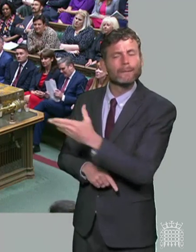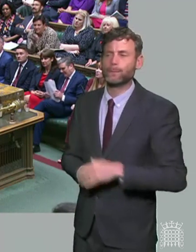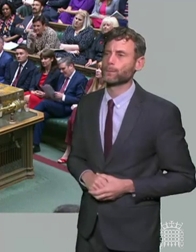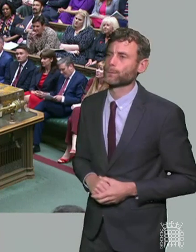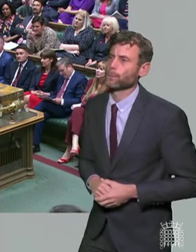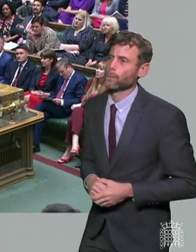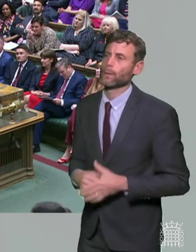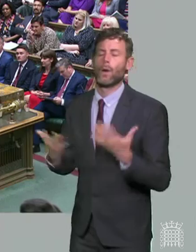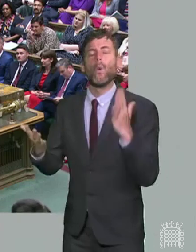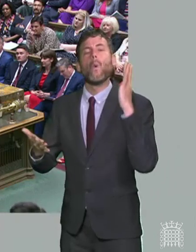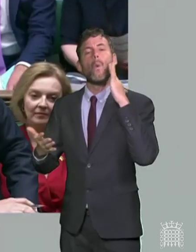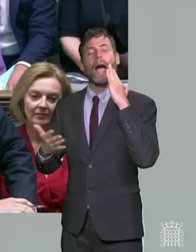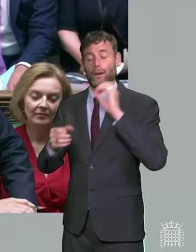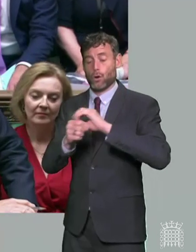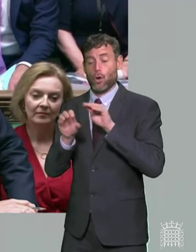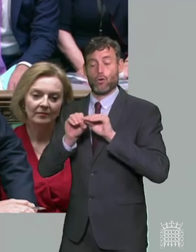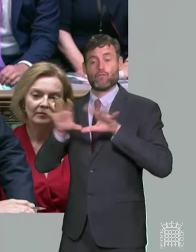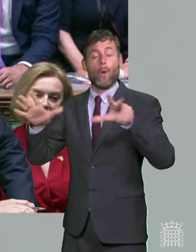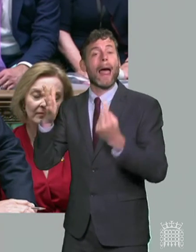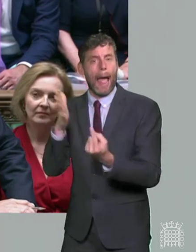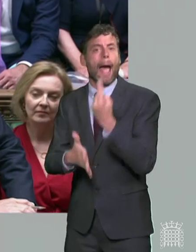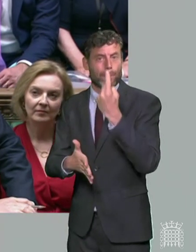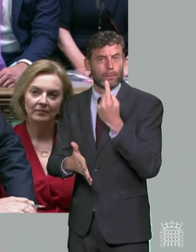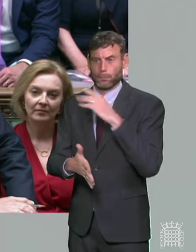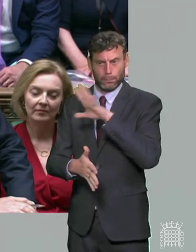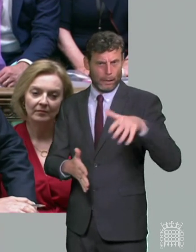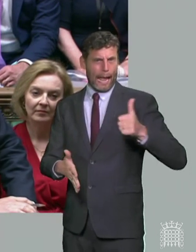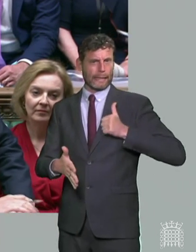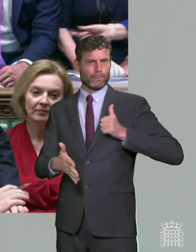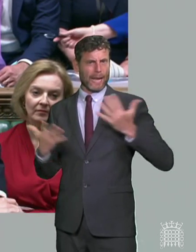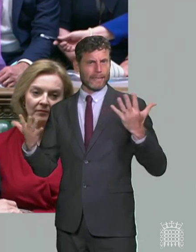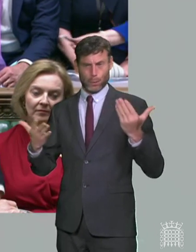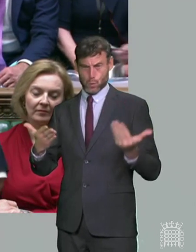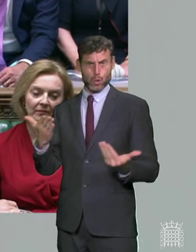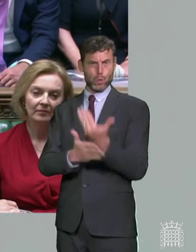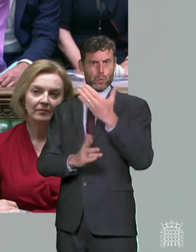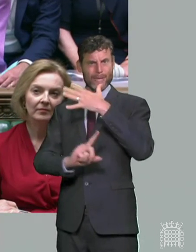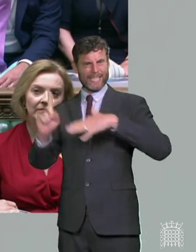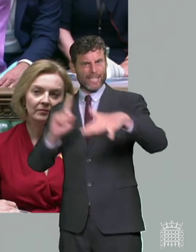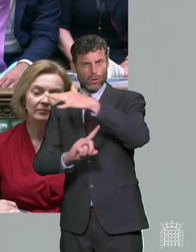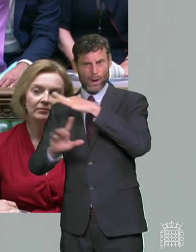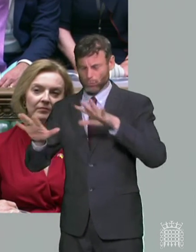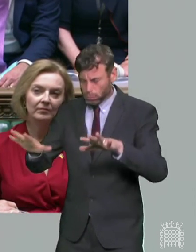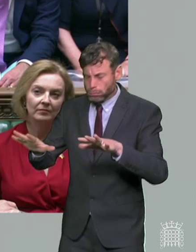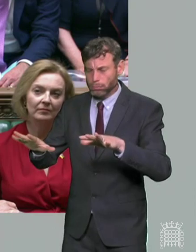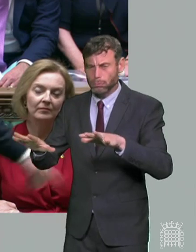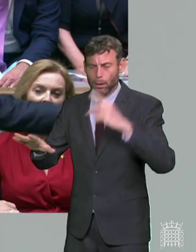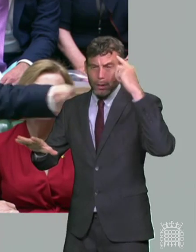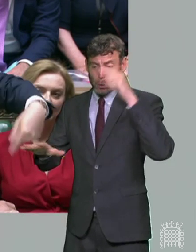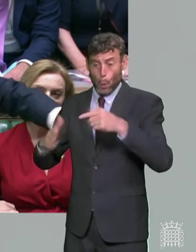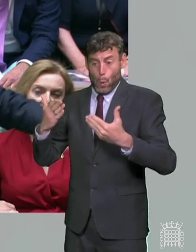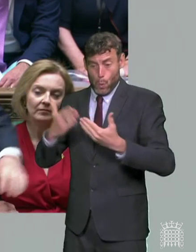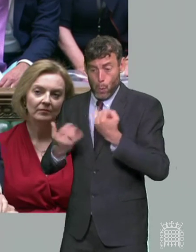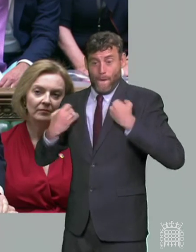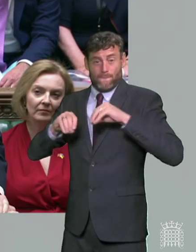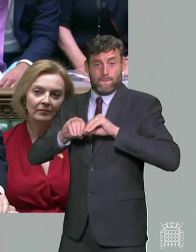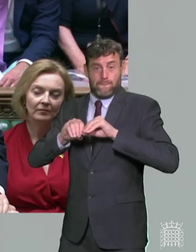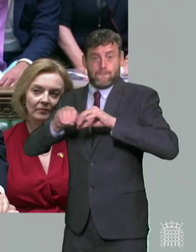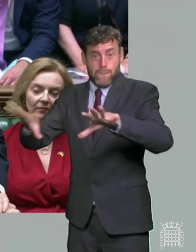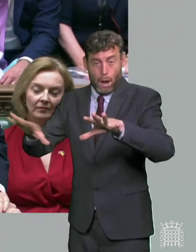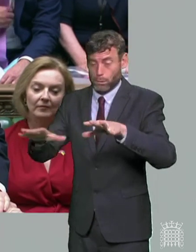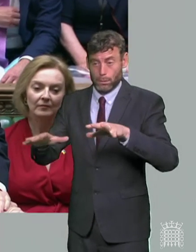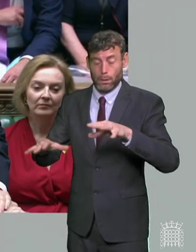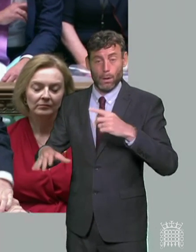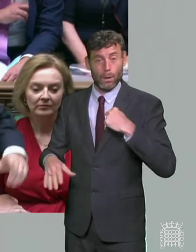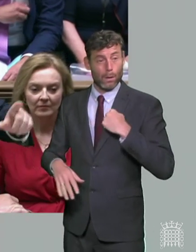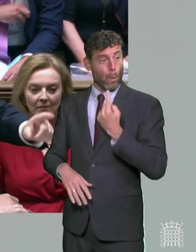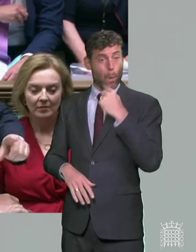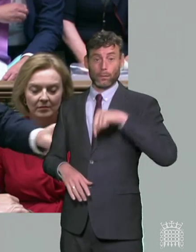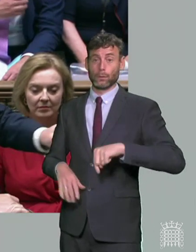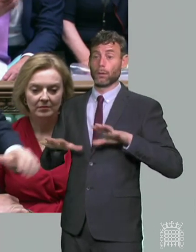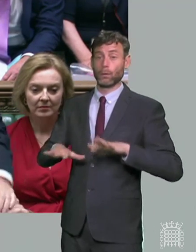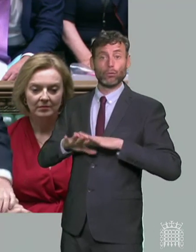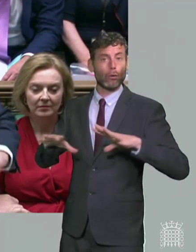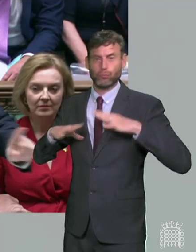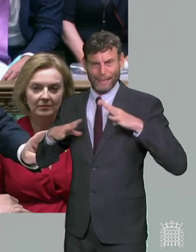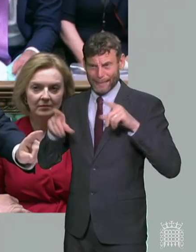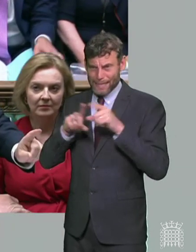Everybody knows that when the pandemic hit, it was an entirely novel virus for which the whole world was unprepared.